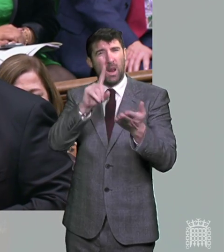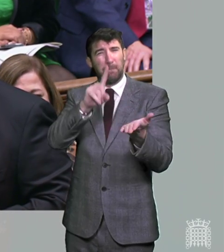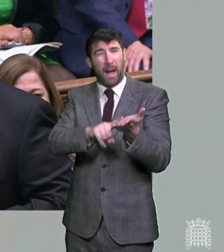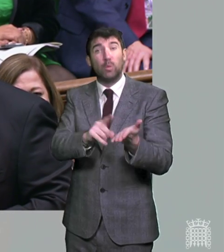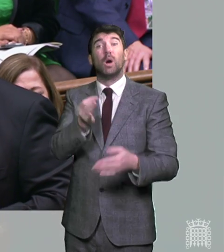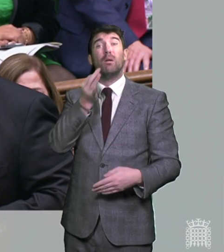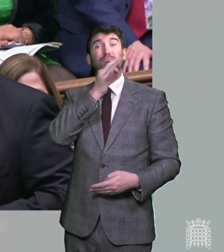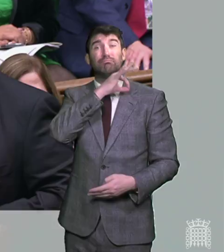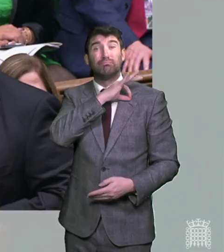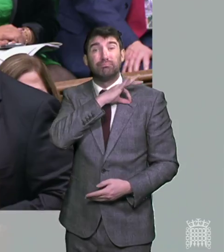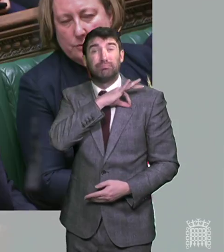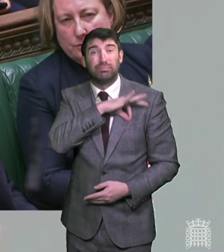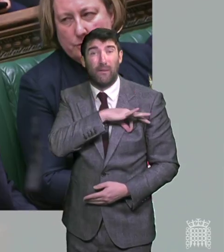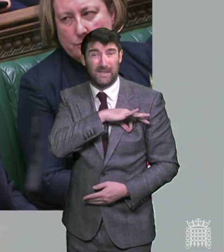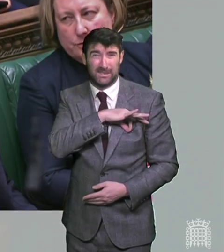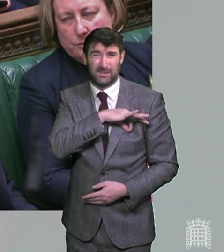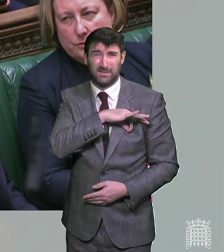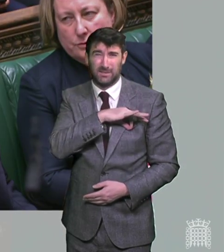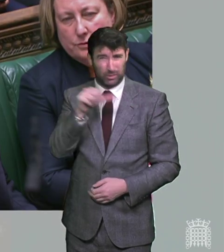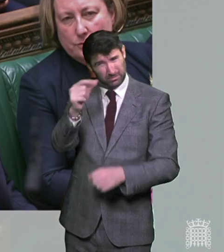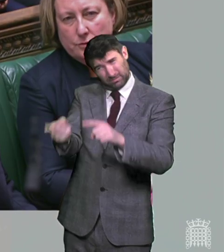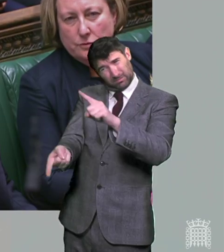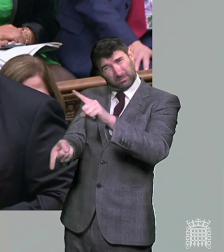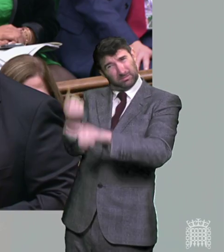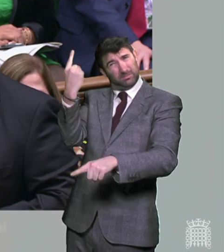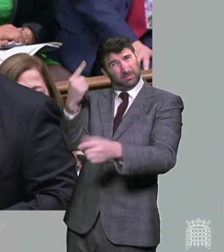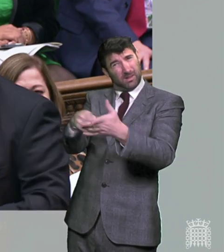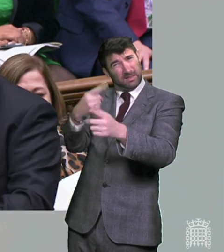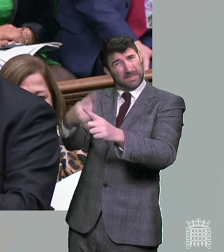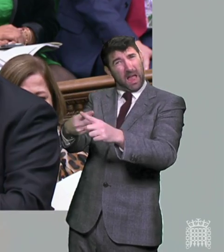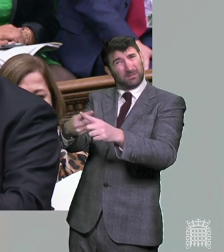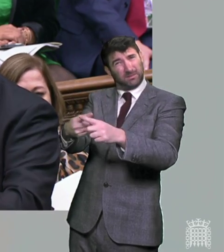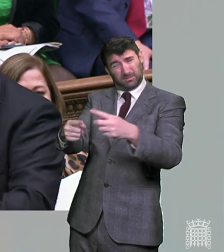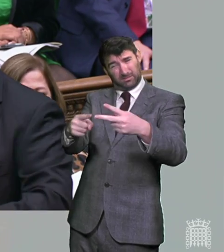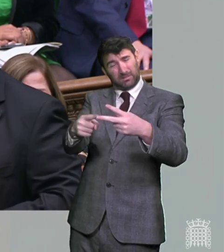Why not take the easy decision to reinstate the cap on bankers’ bonuses?